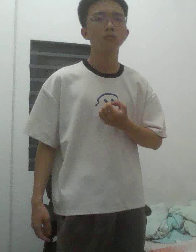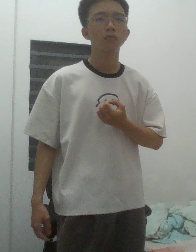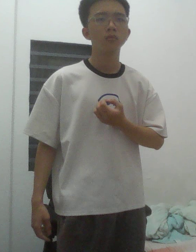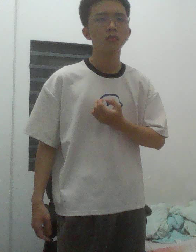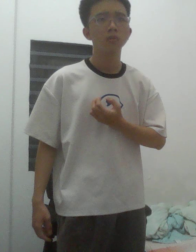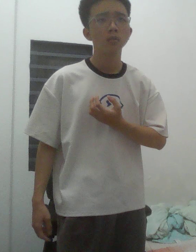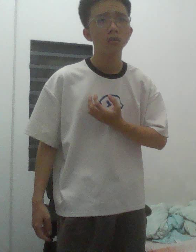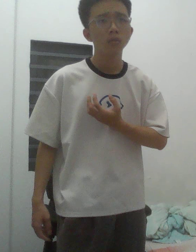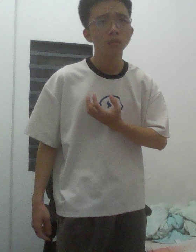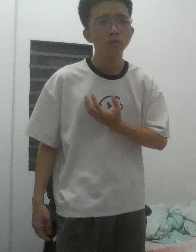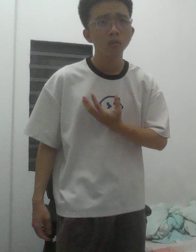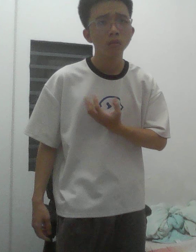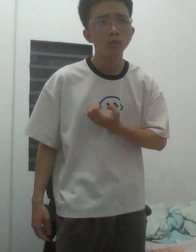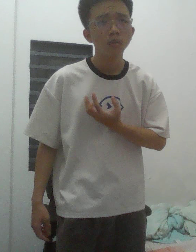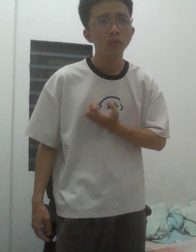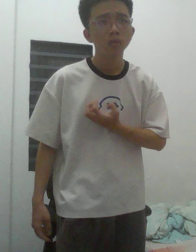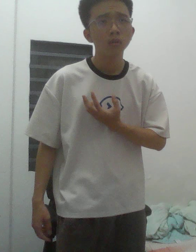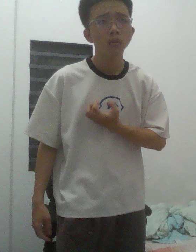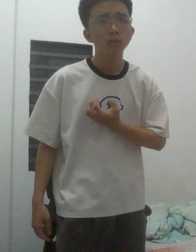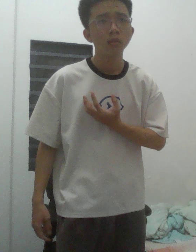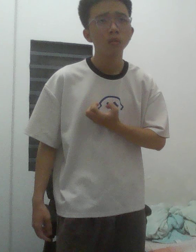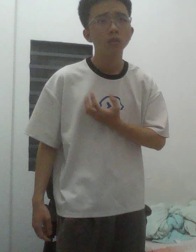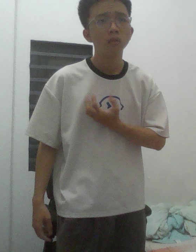lo so